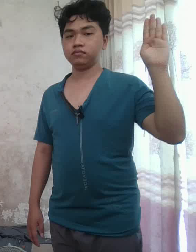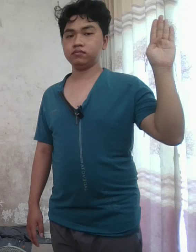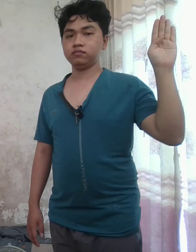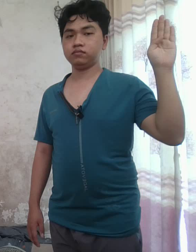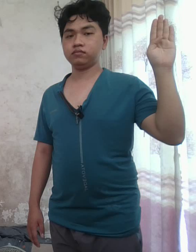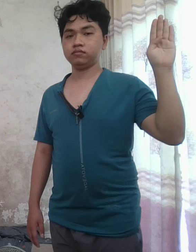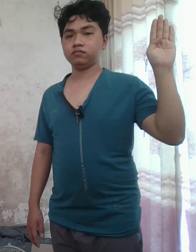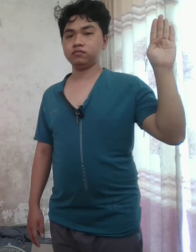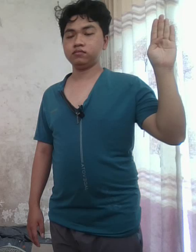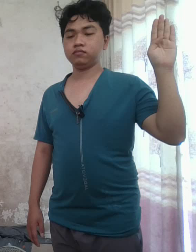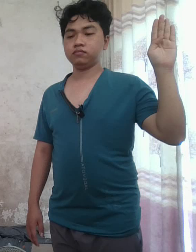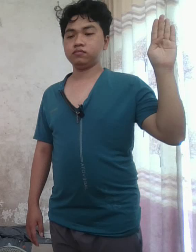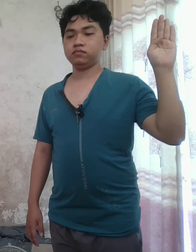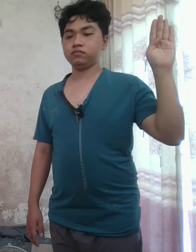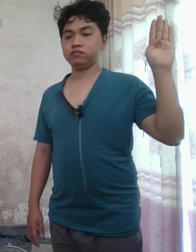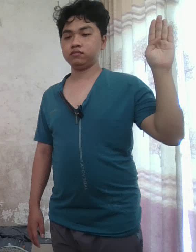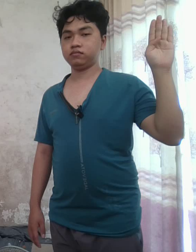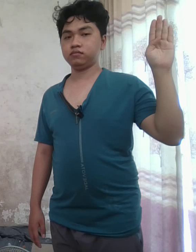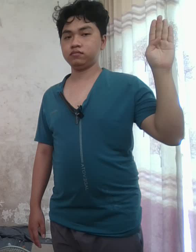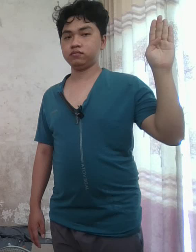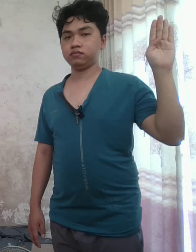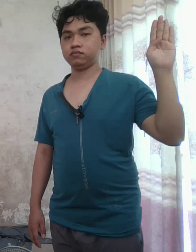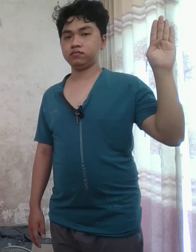b